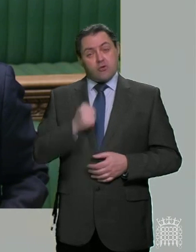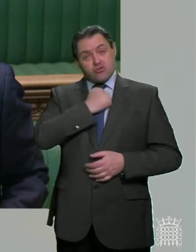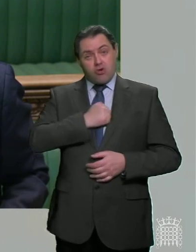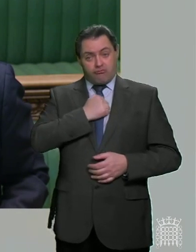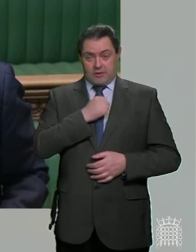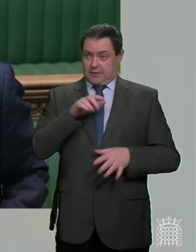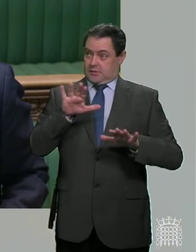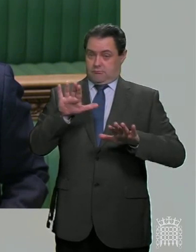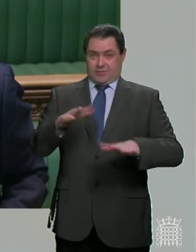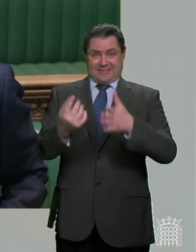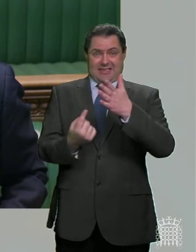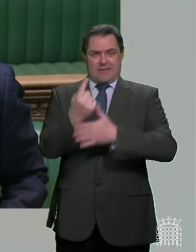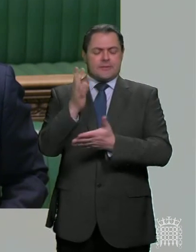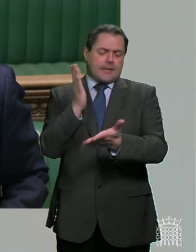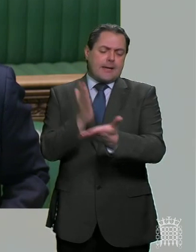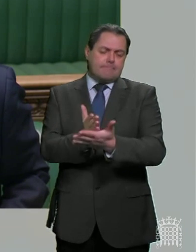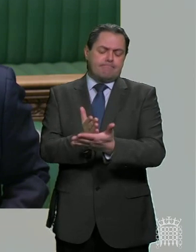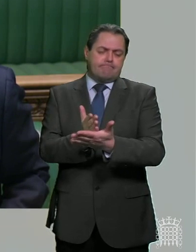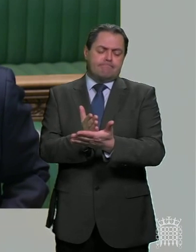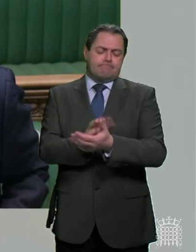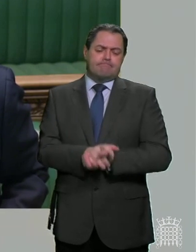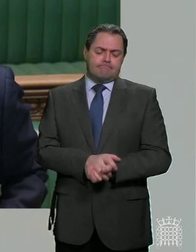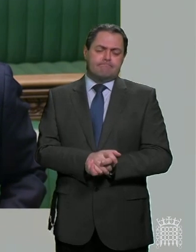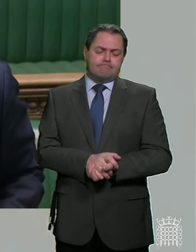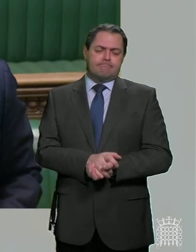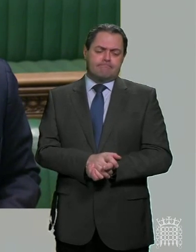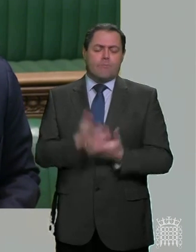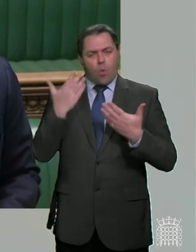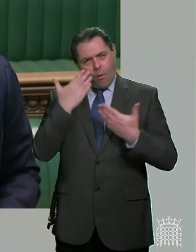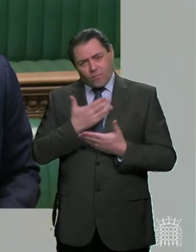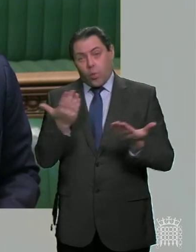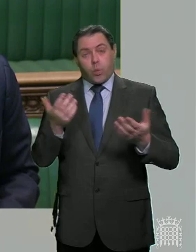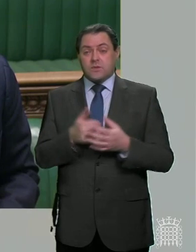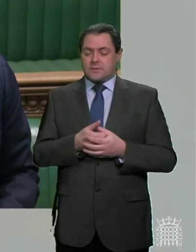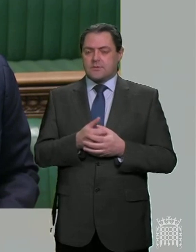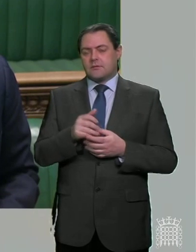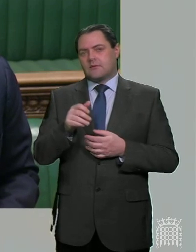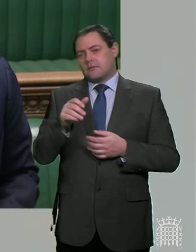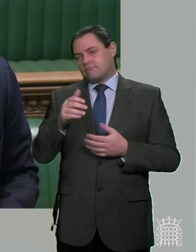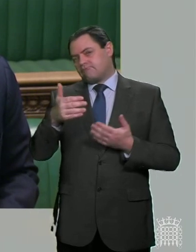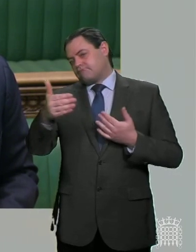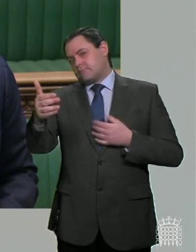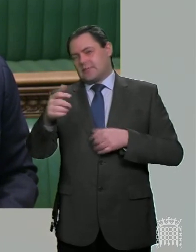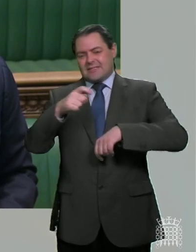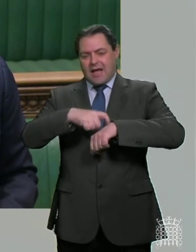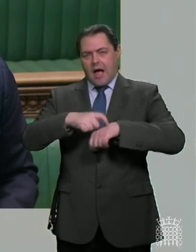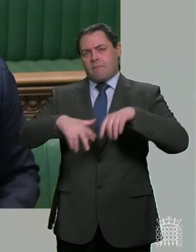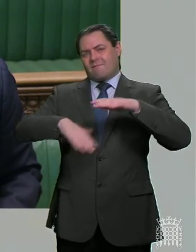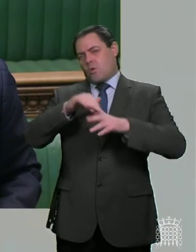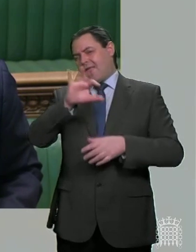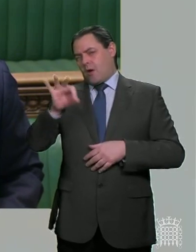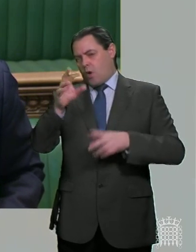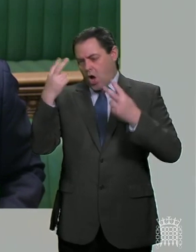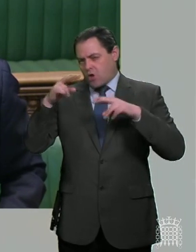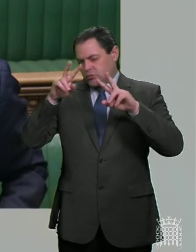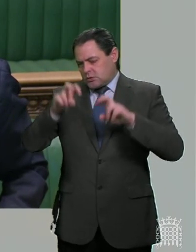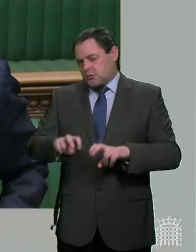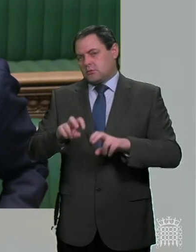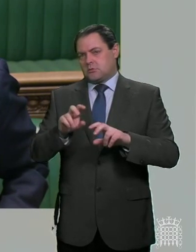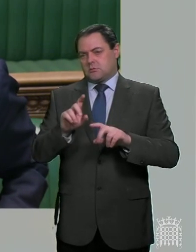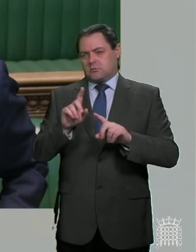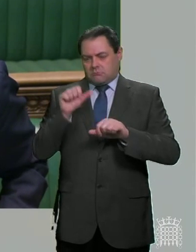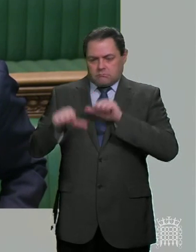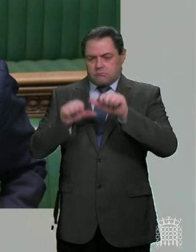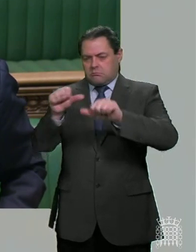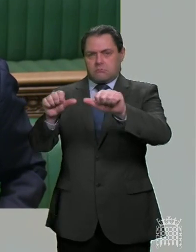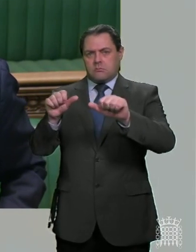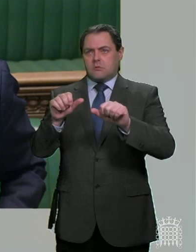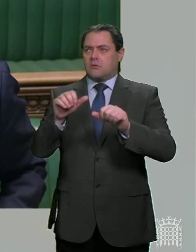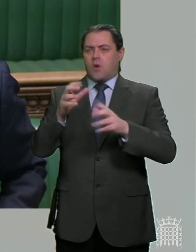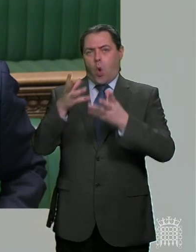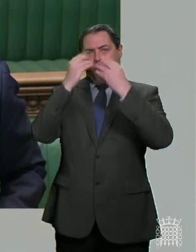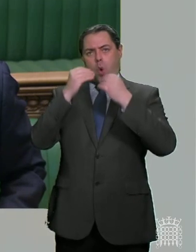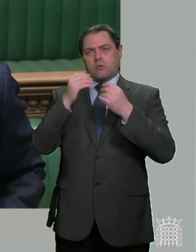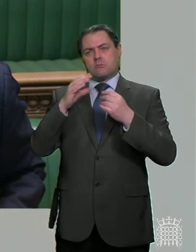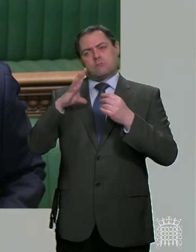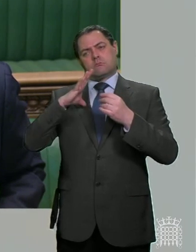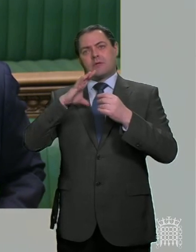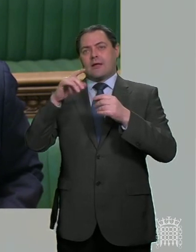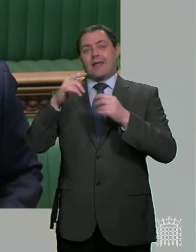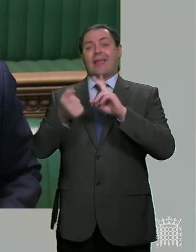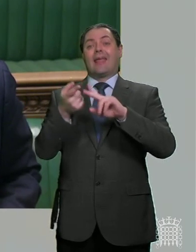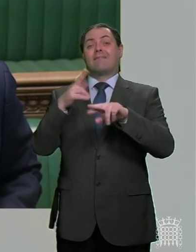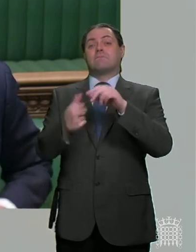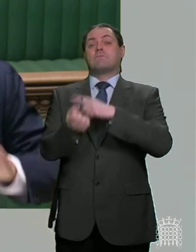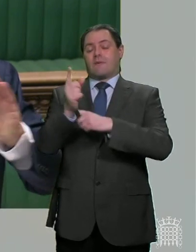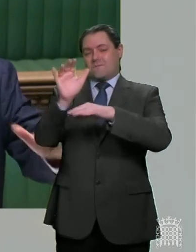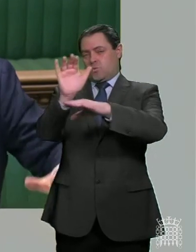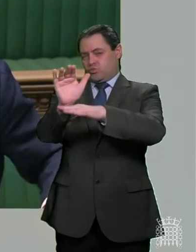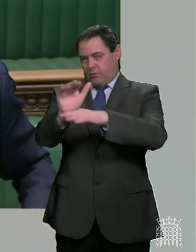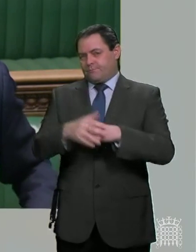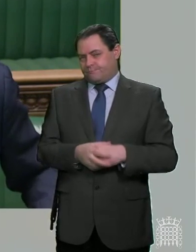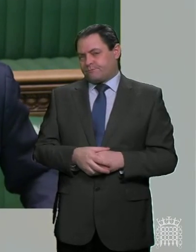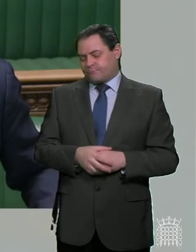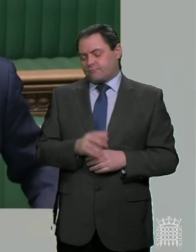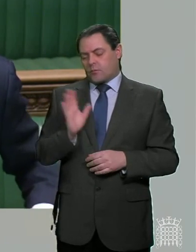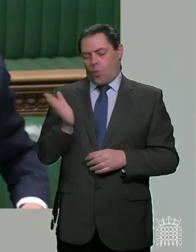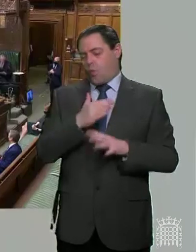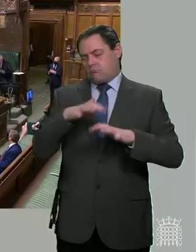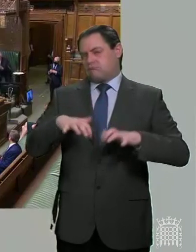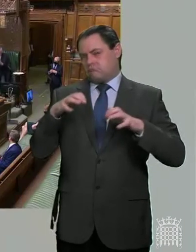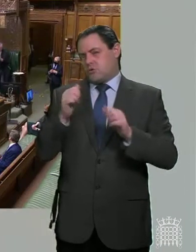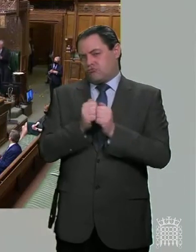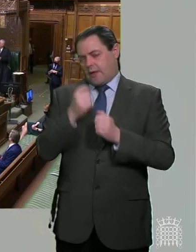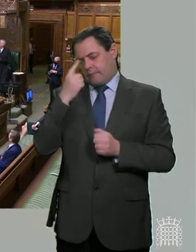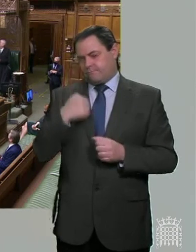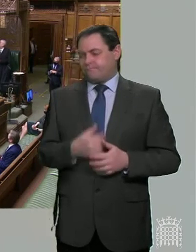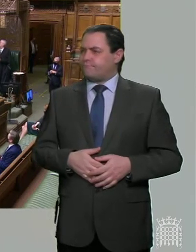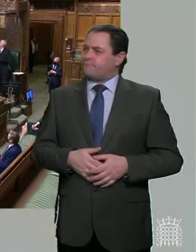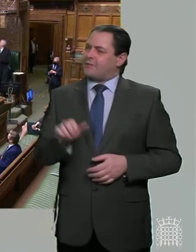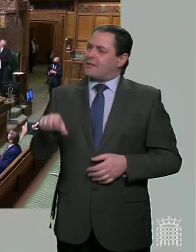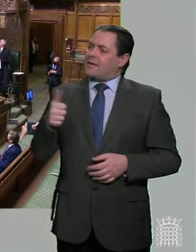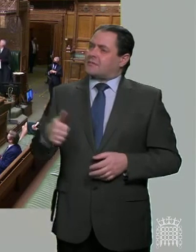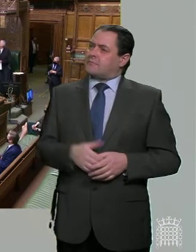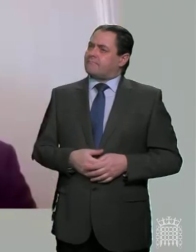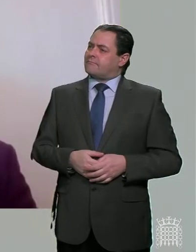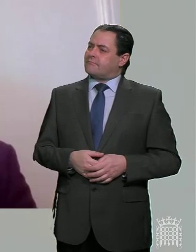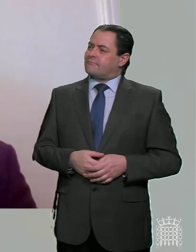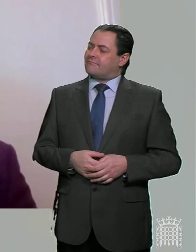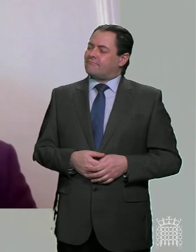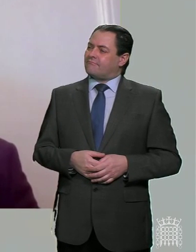Yes of course I am deeply, deeply sorry, and of course there will be a time for a full inquiry to enable us all to understand what we need to do better when we face these problems in the future, and that is something I think the whole House shares.